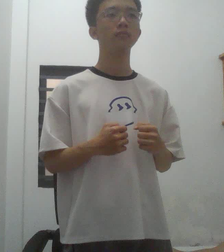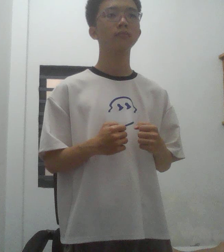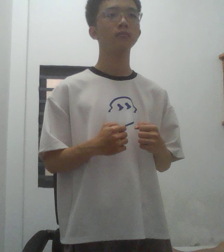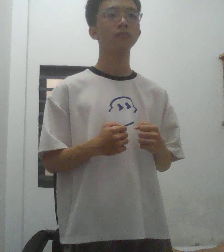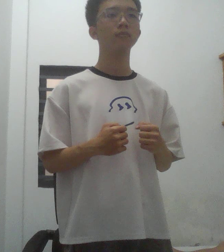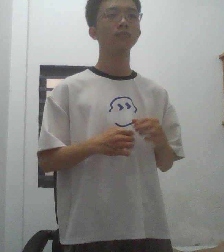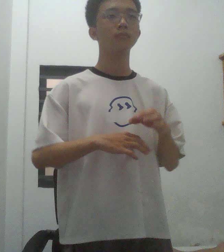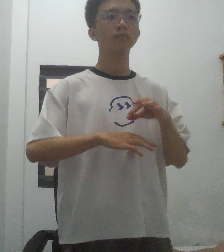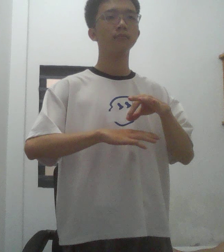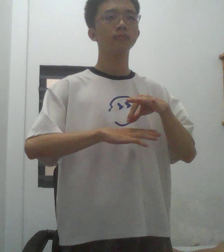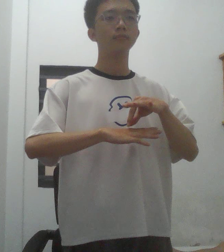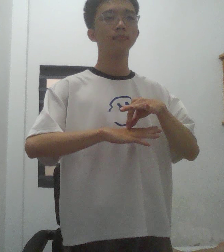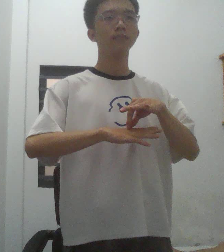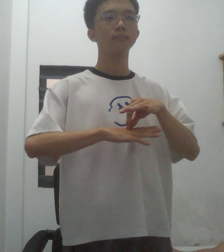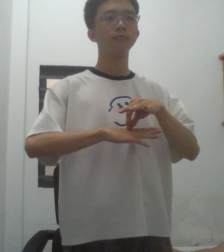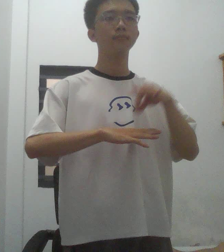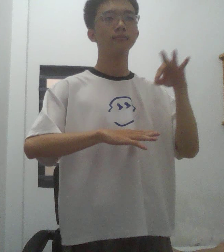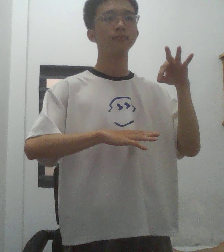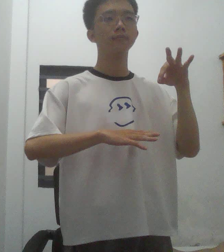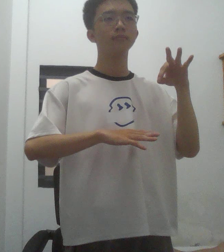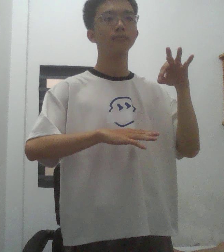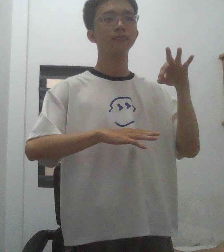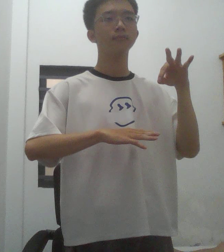tuan